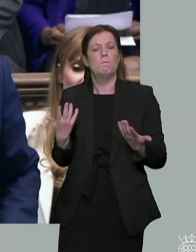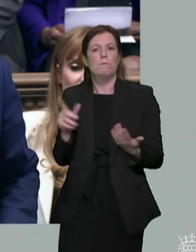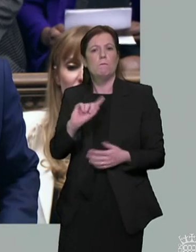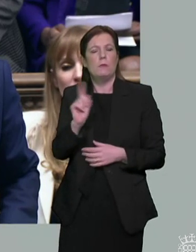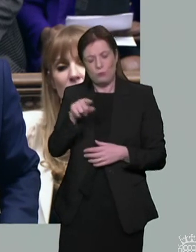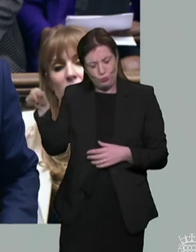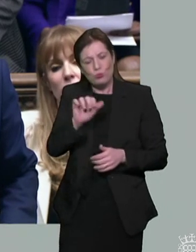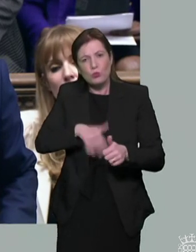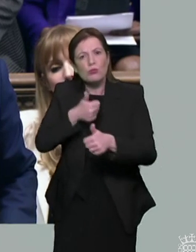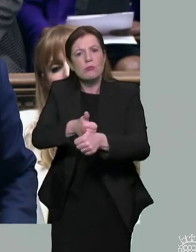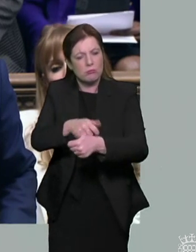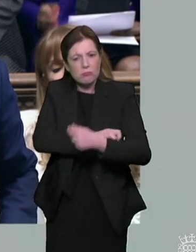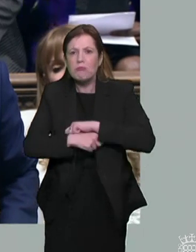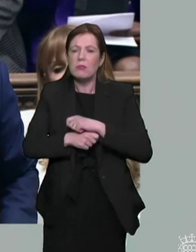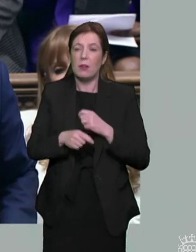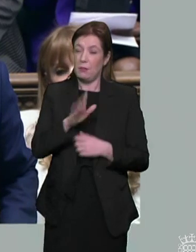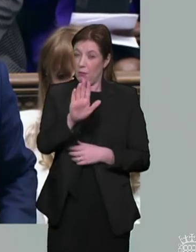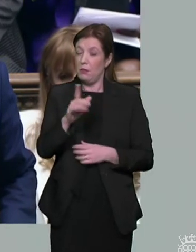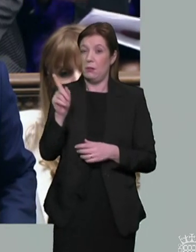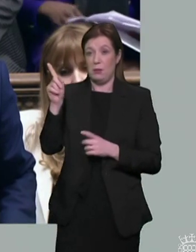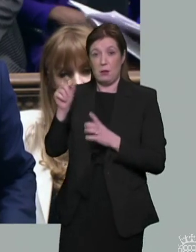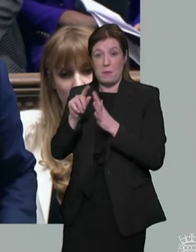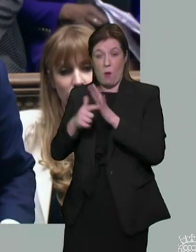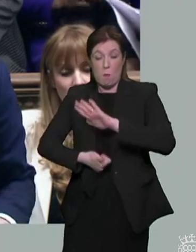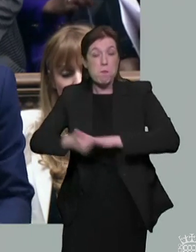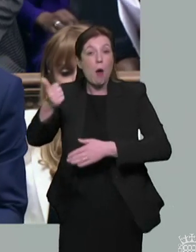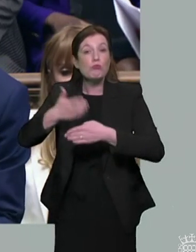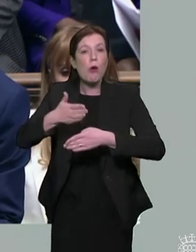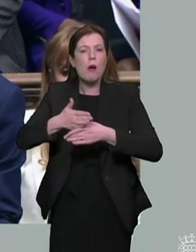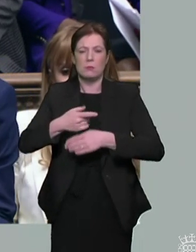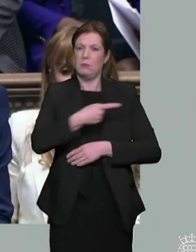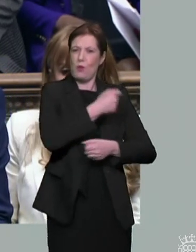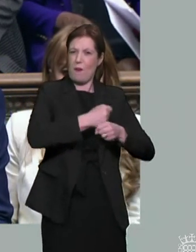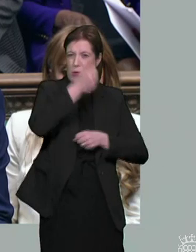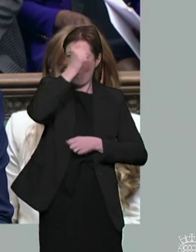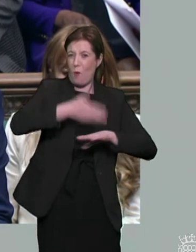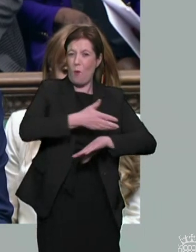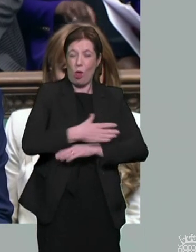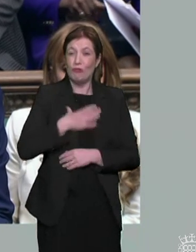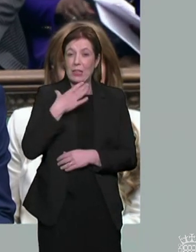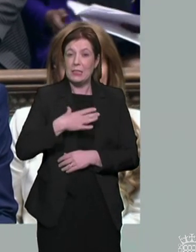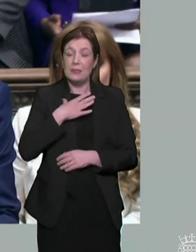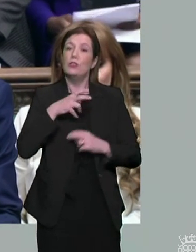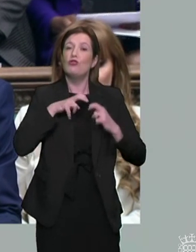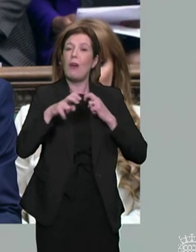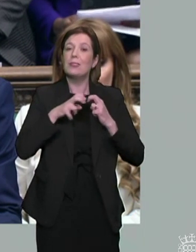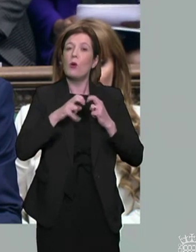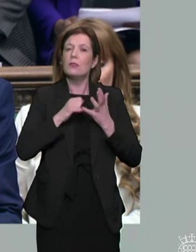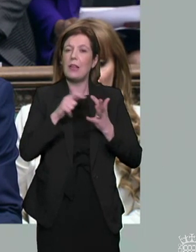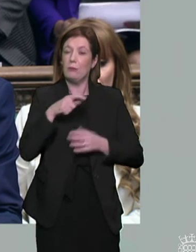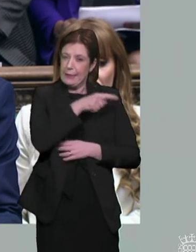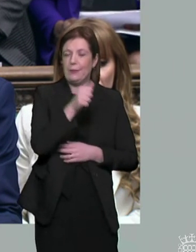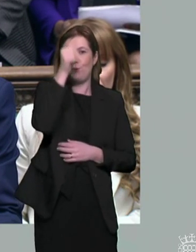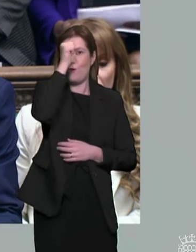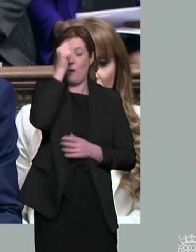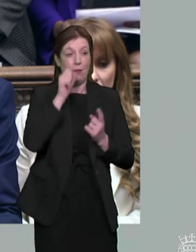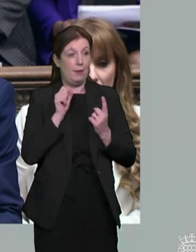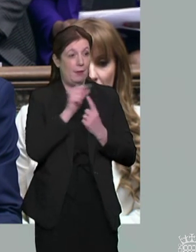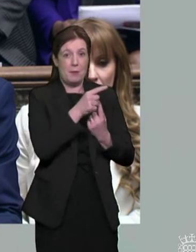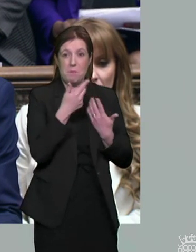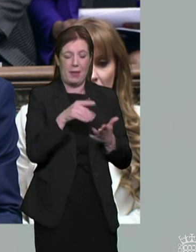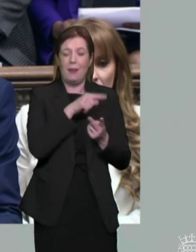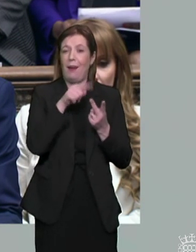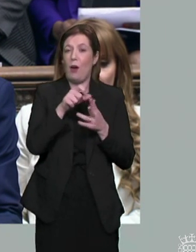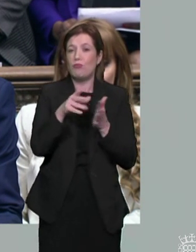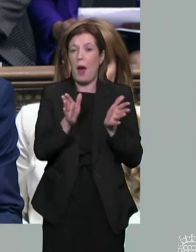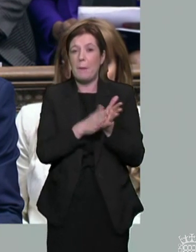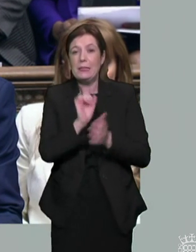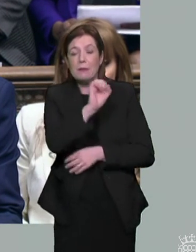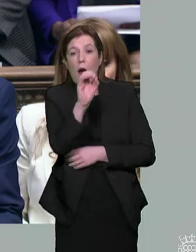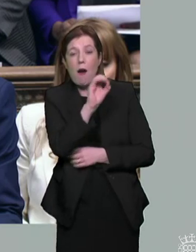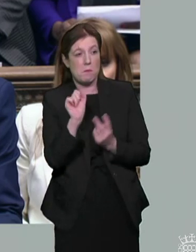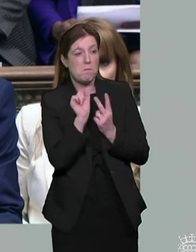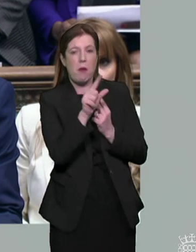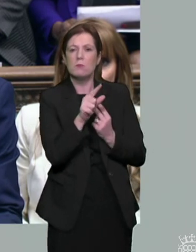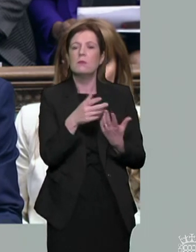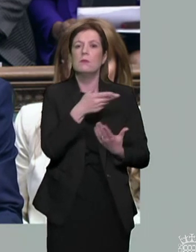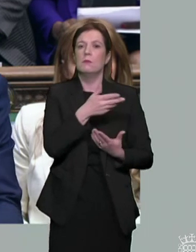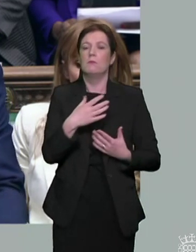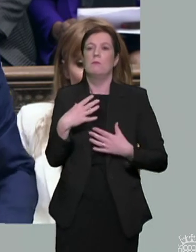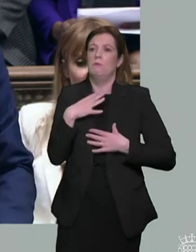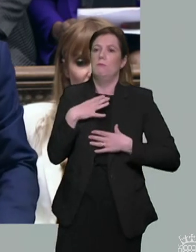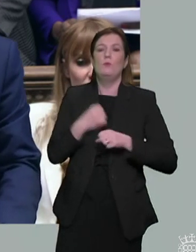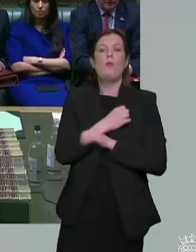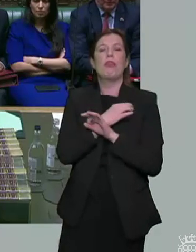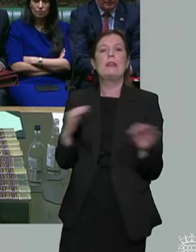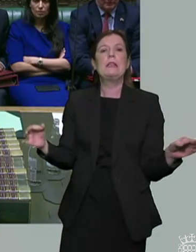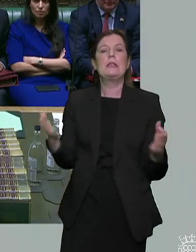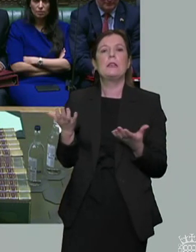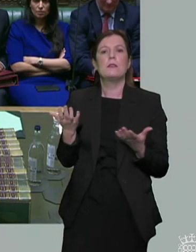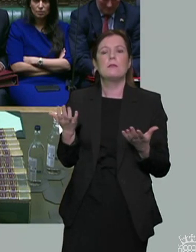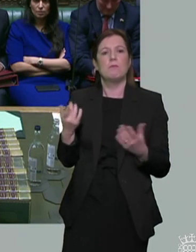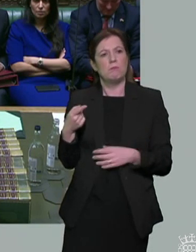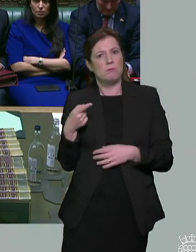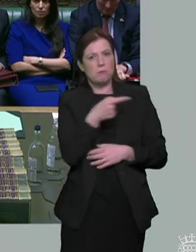The Government had advance warning of these mass sackings—a memo was sent to the Transport Secretary and to the Prime Minister’s office—but they did not lift a finger to stop them.